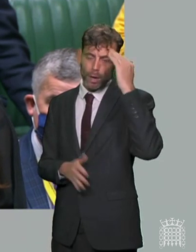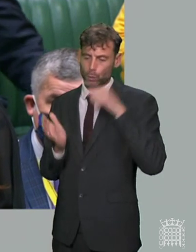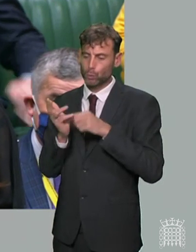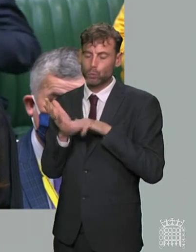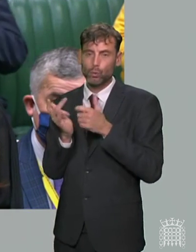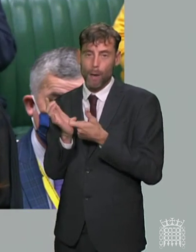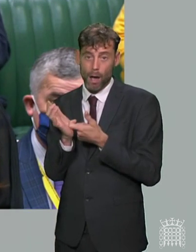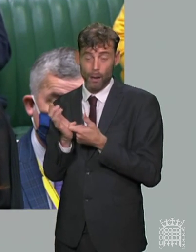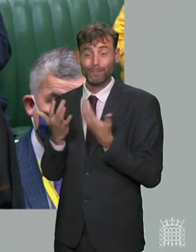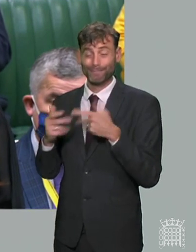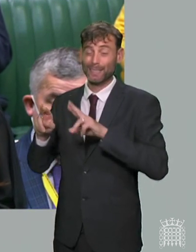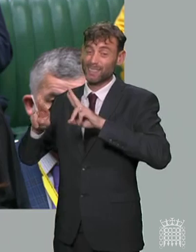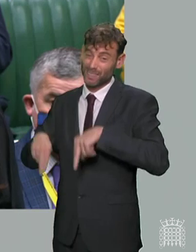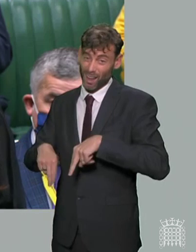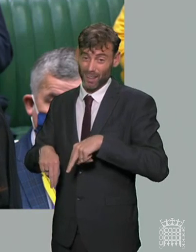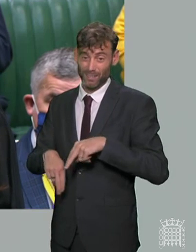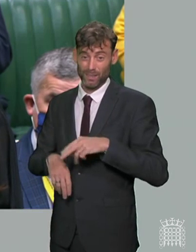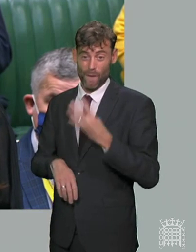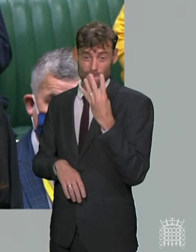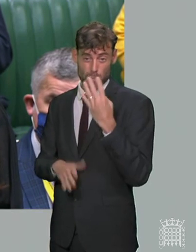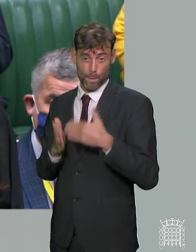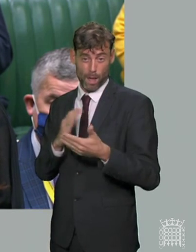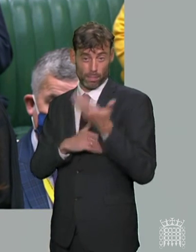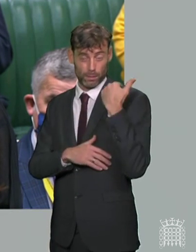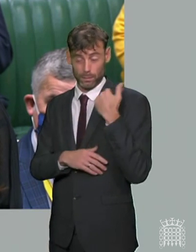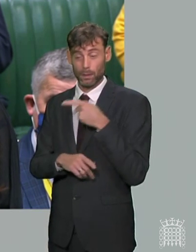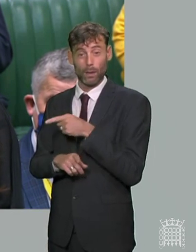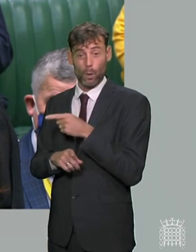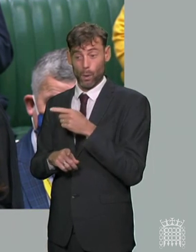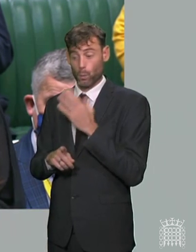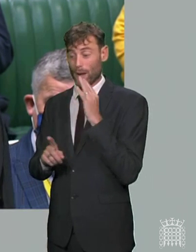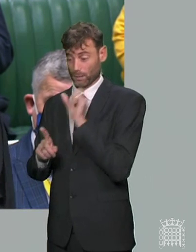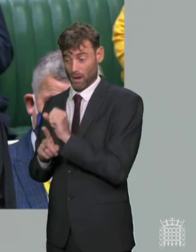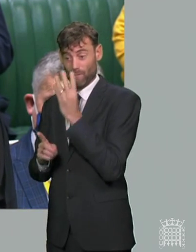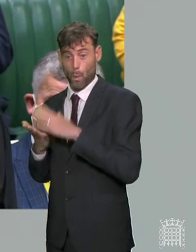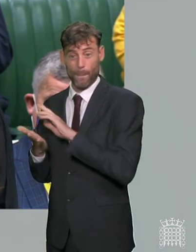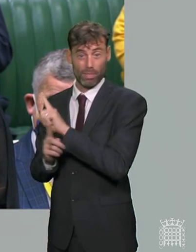Rayhan tragically passed away only four months after his diagnosis.